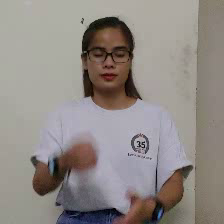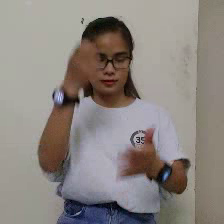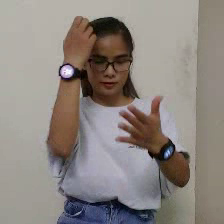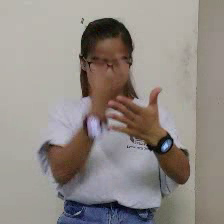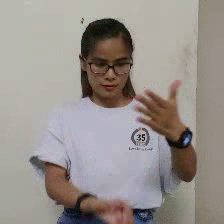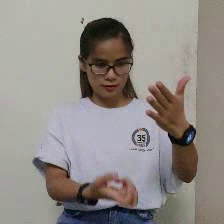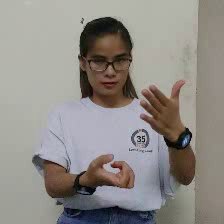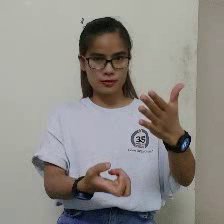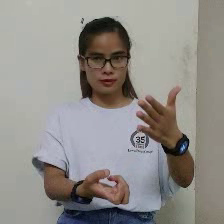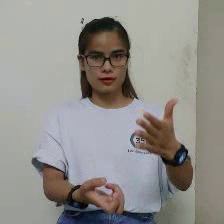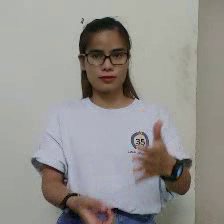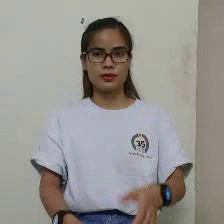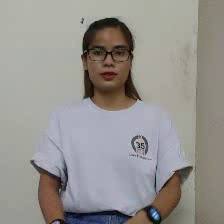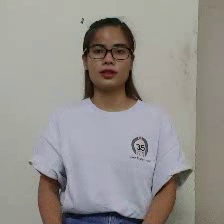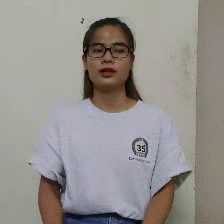Phạt